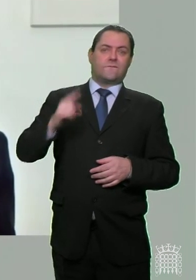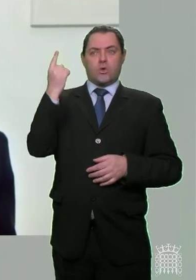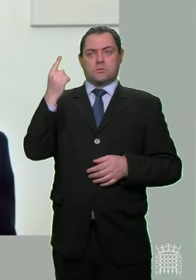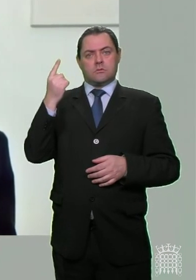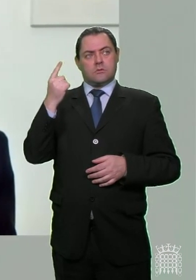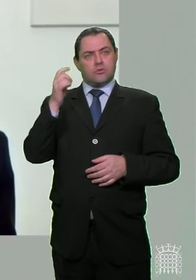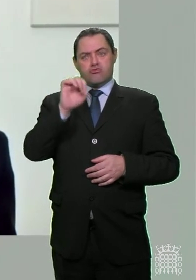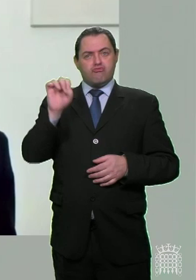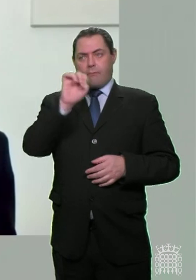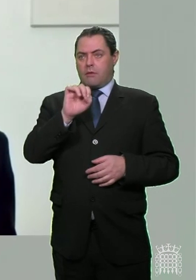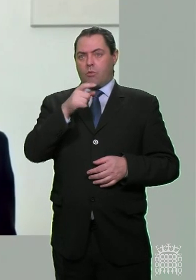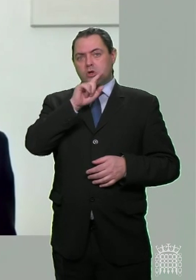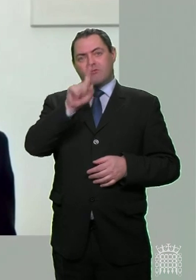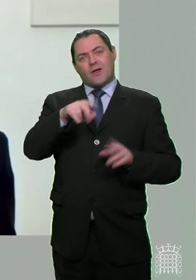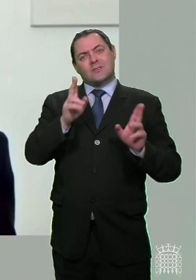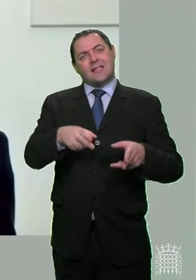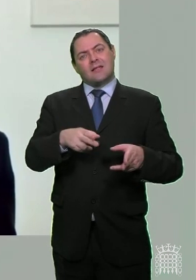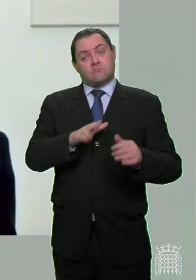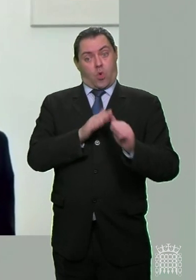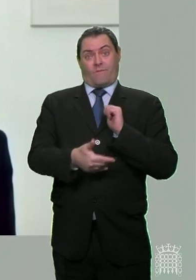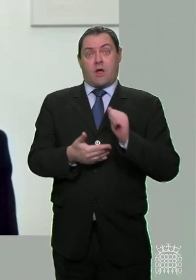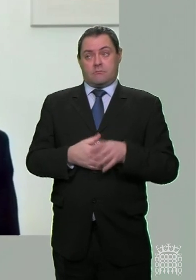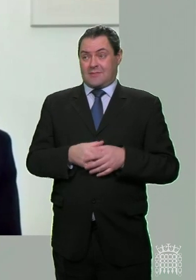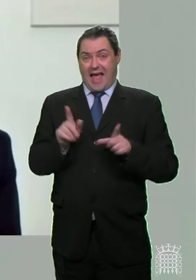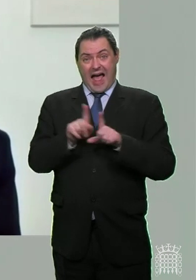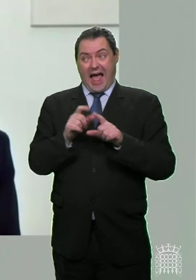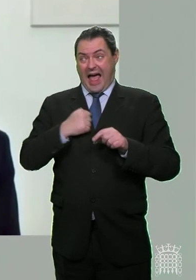We also have the deepest recession of any major economy.